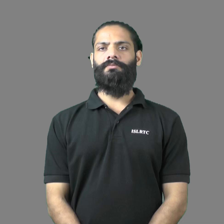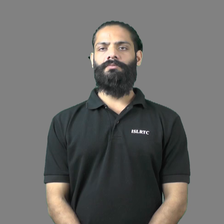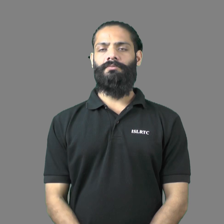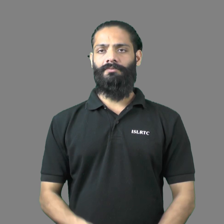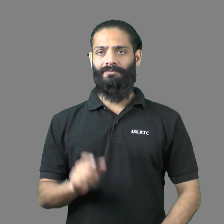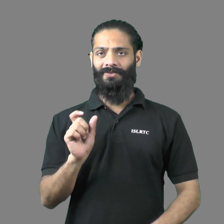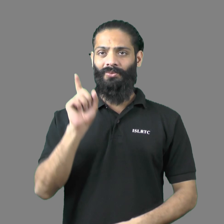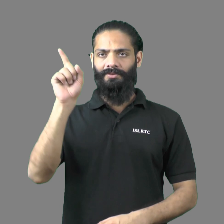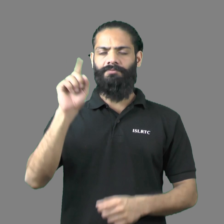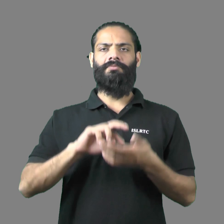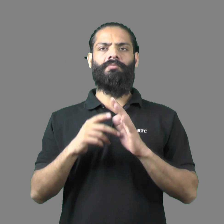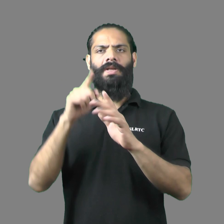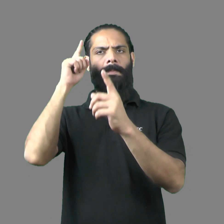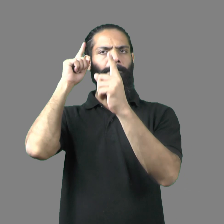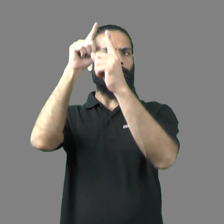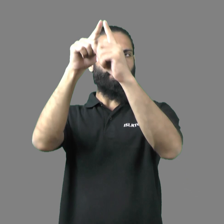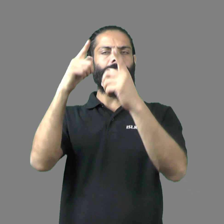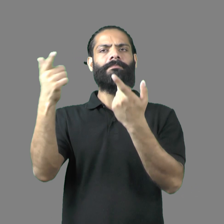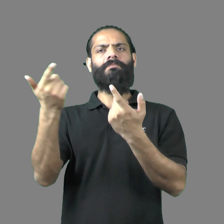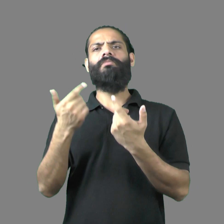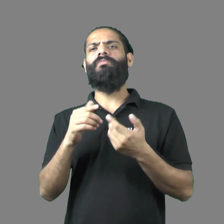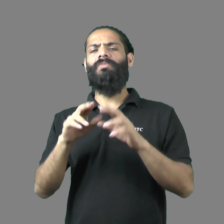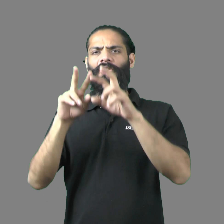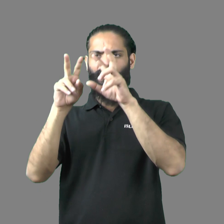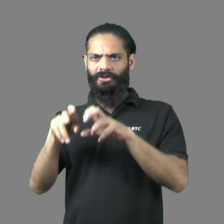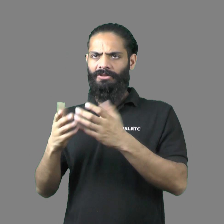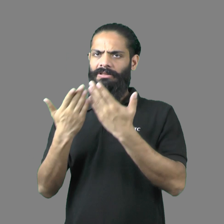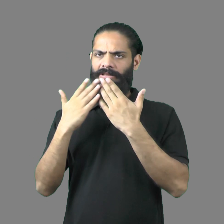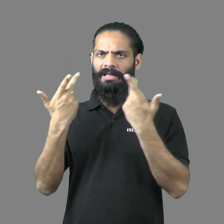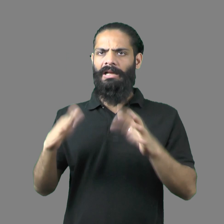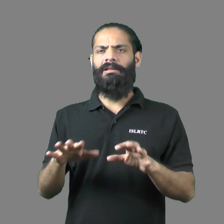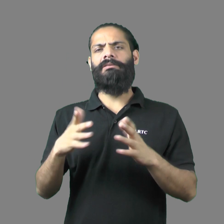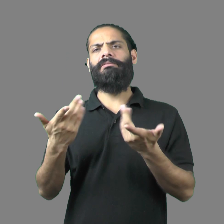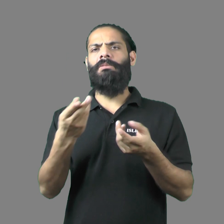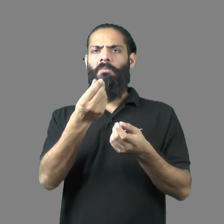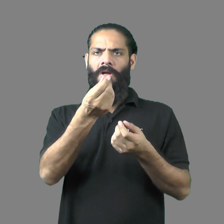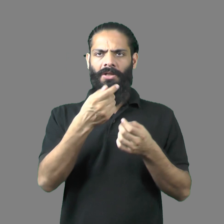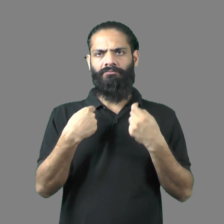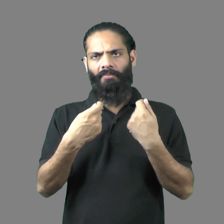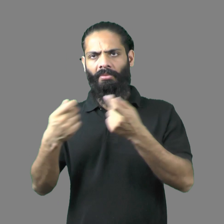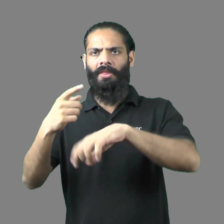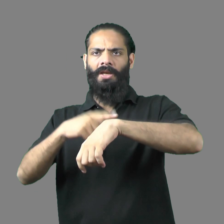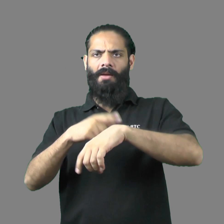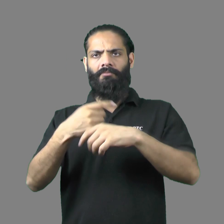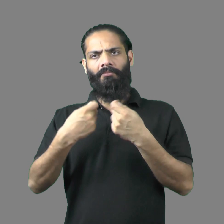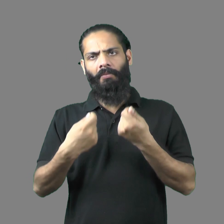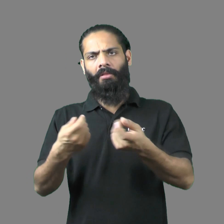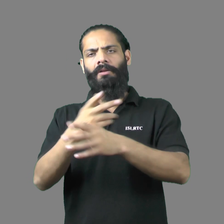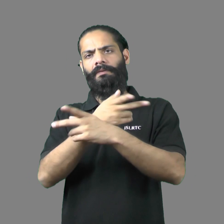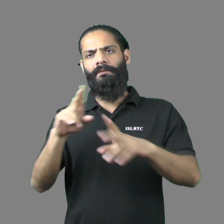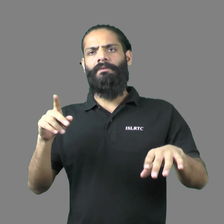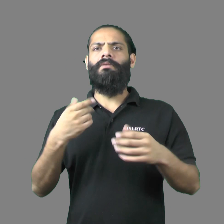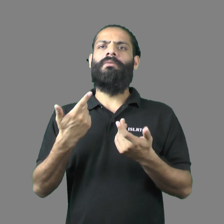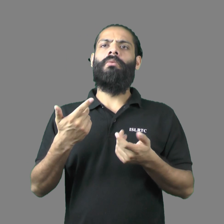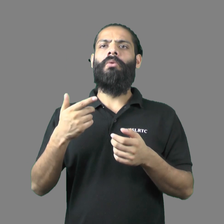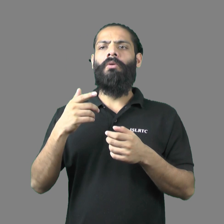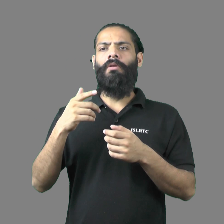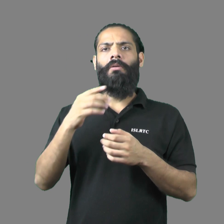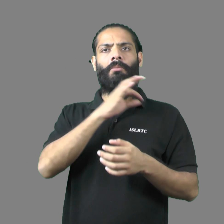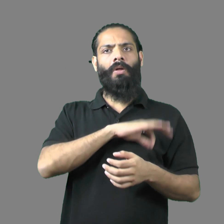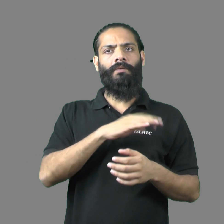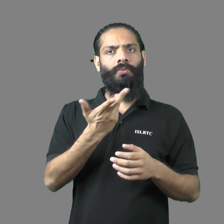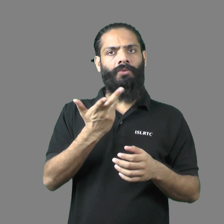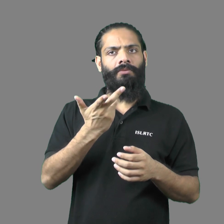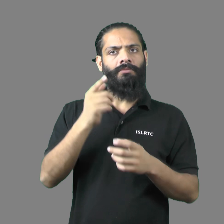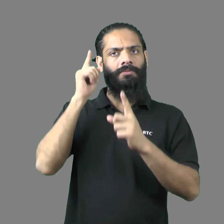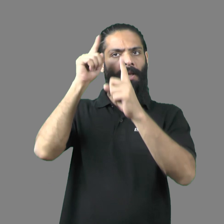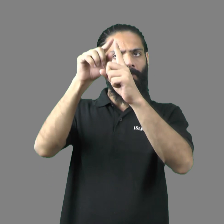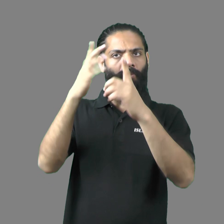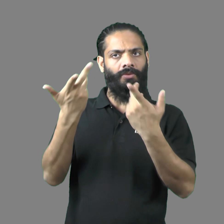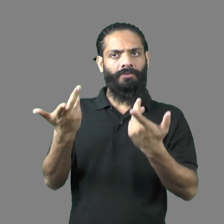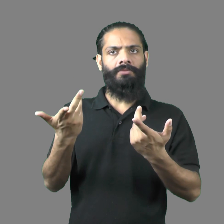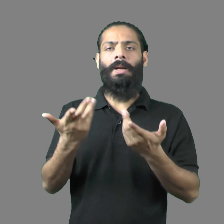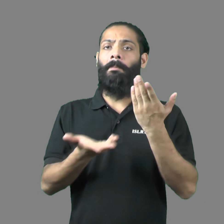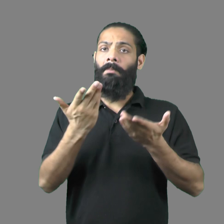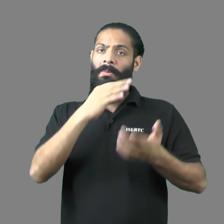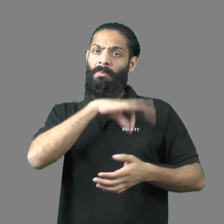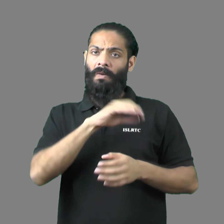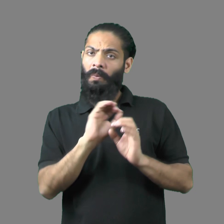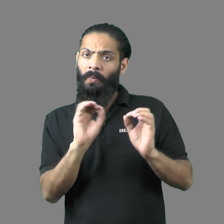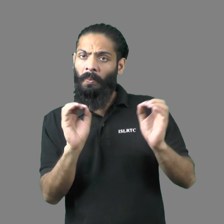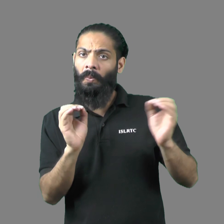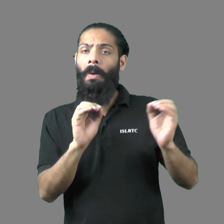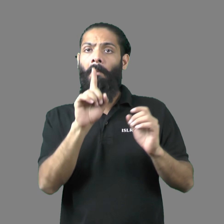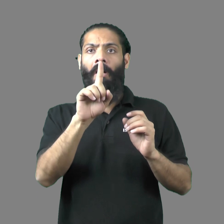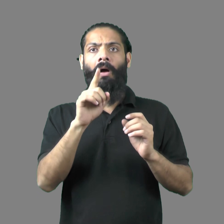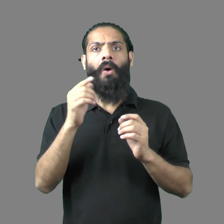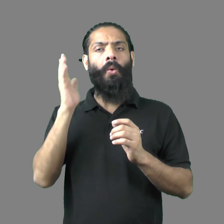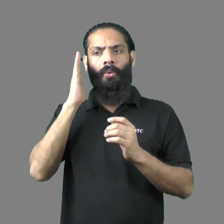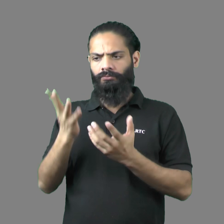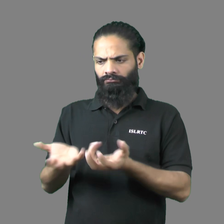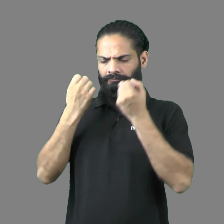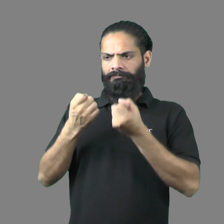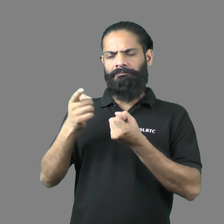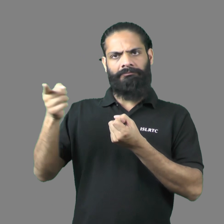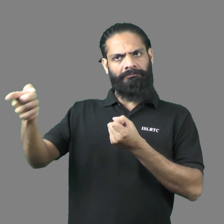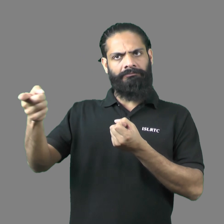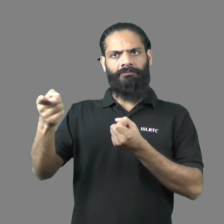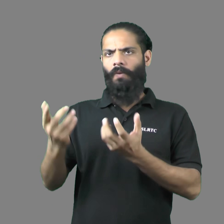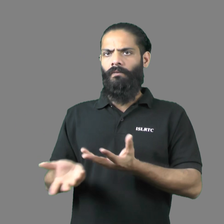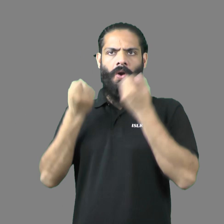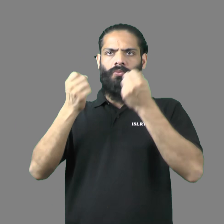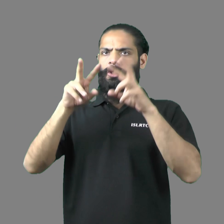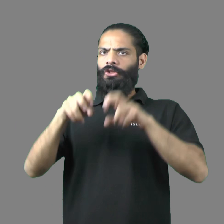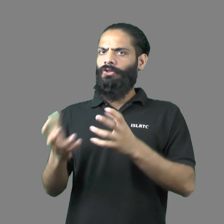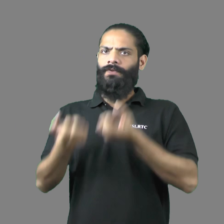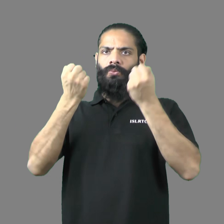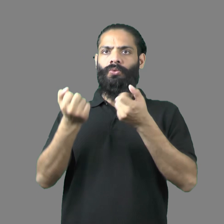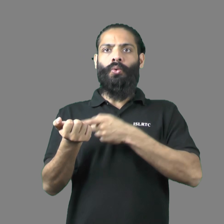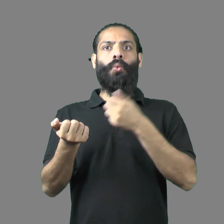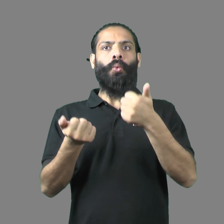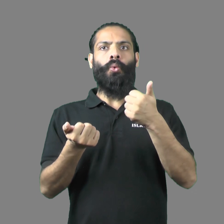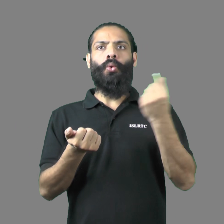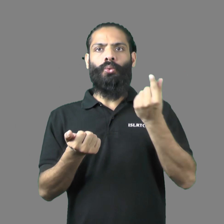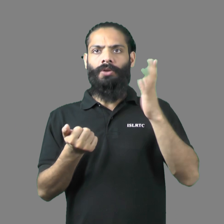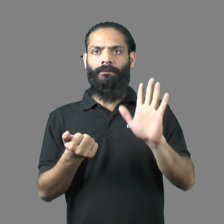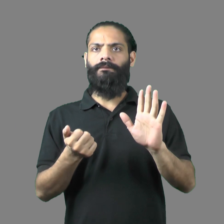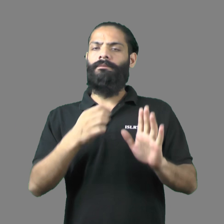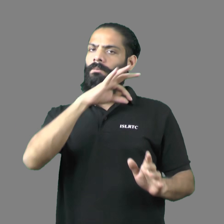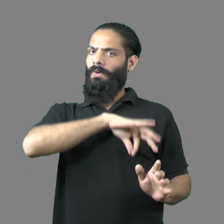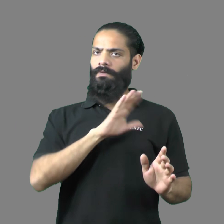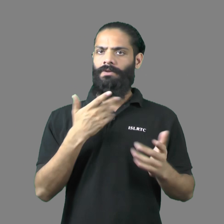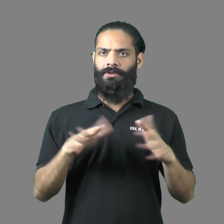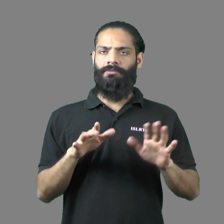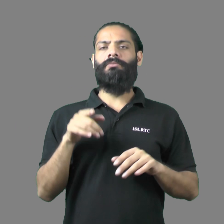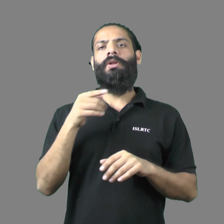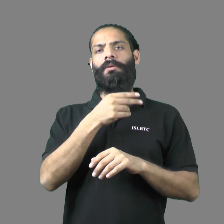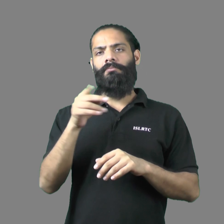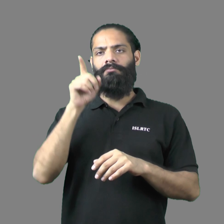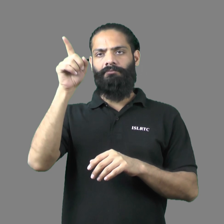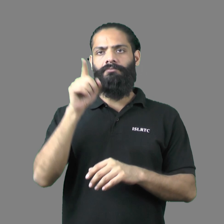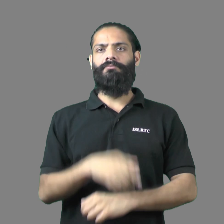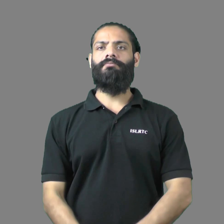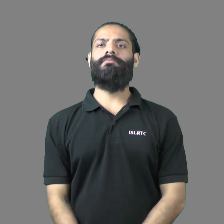Purpose (Research)